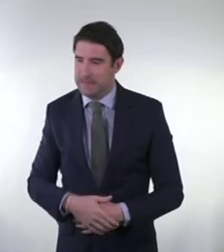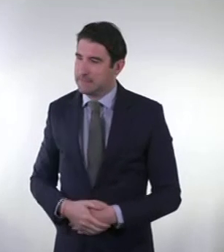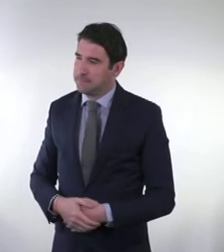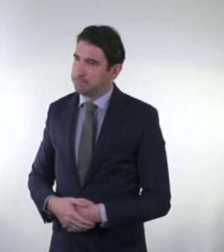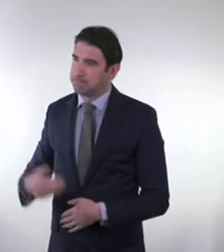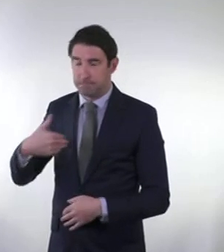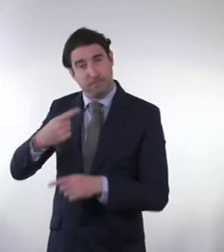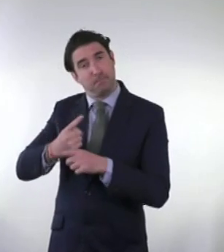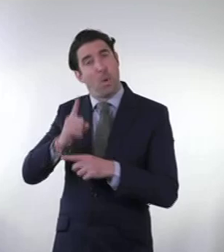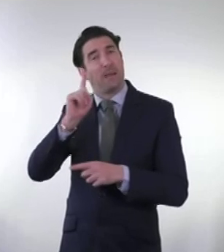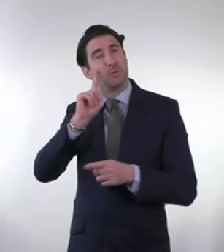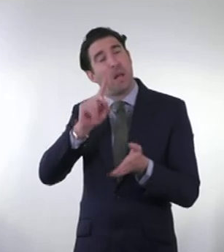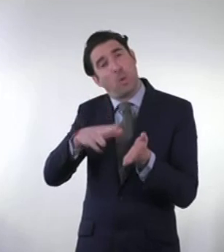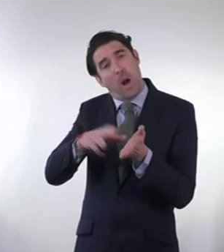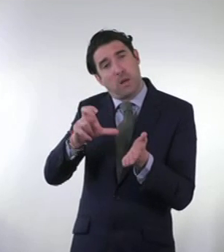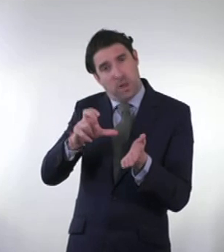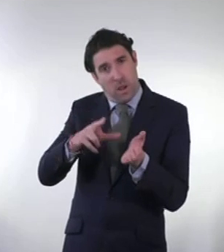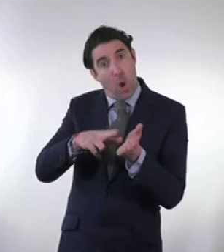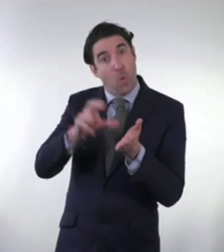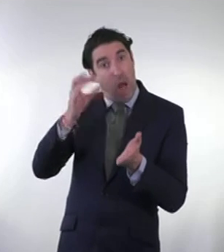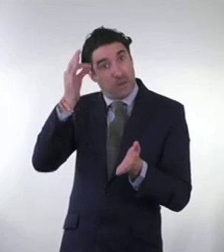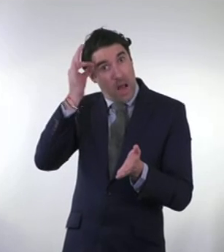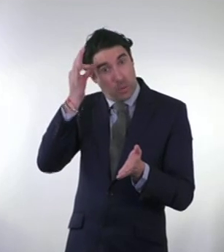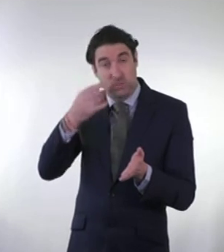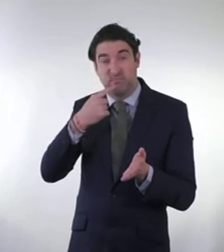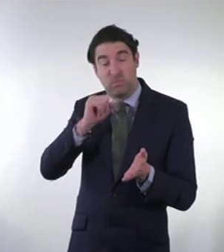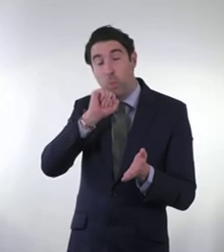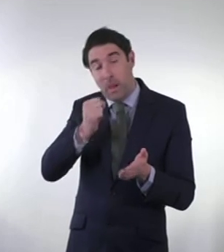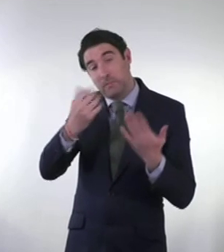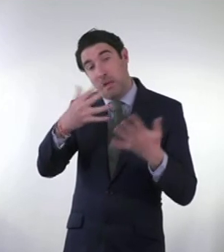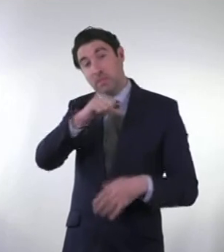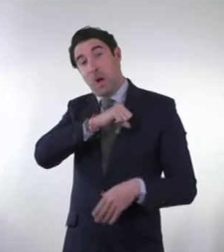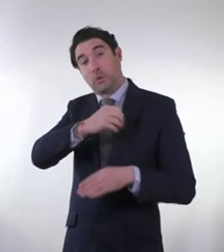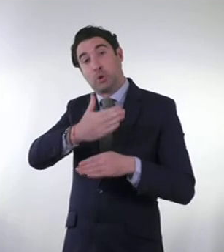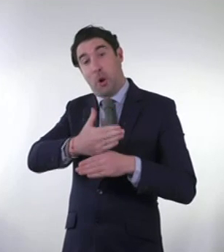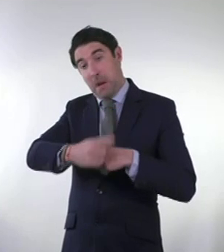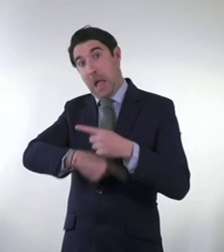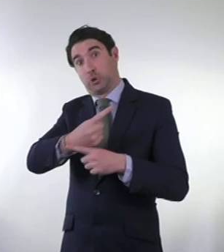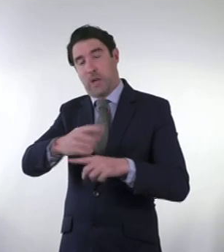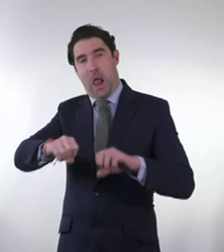Newcastle City Council indicates that by the end of the year 10,000 jobs in hospitality will have been lost.